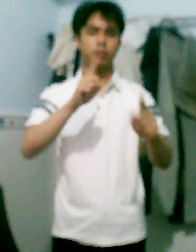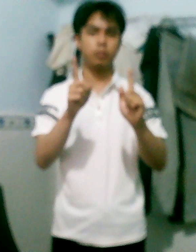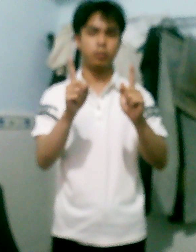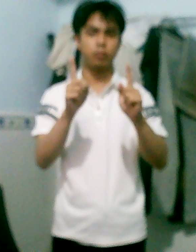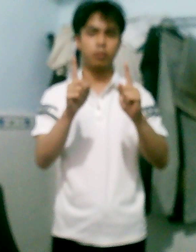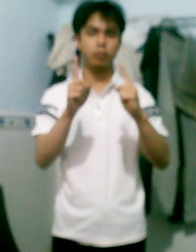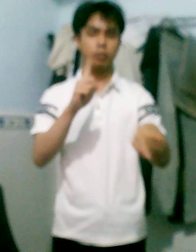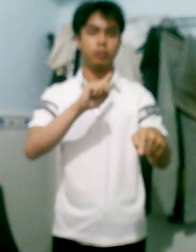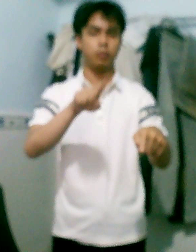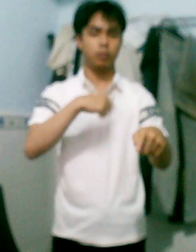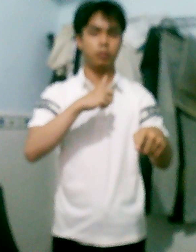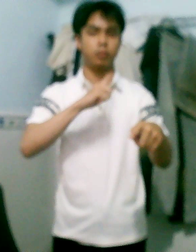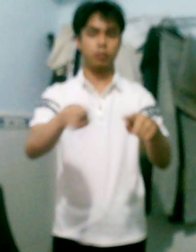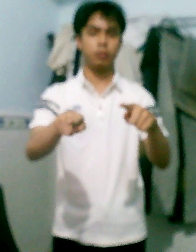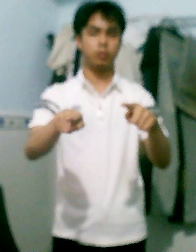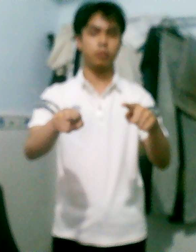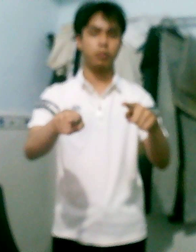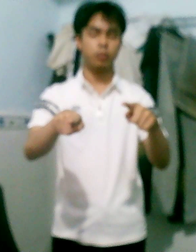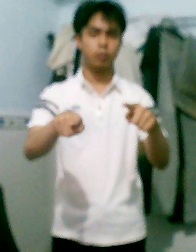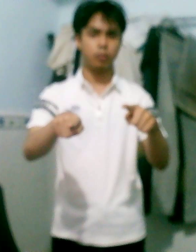phut